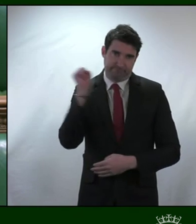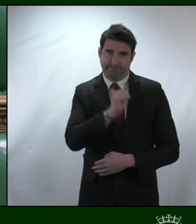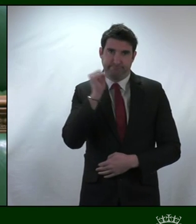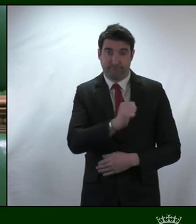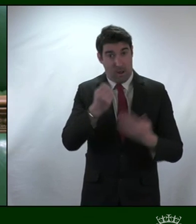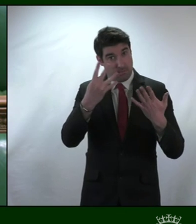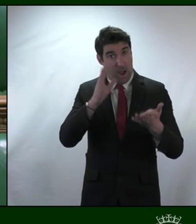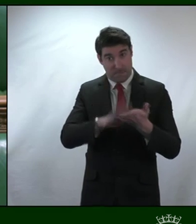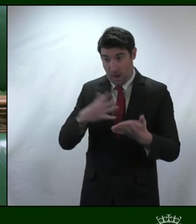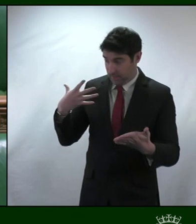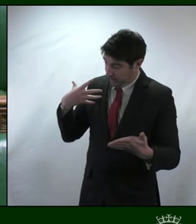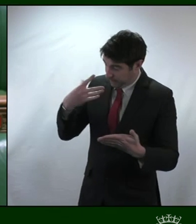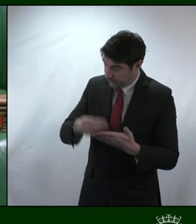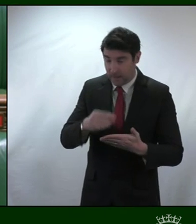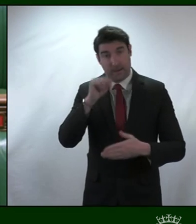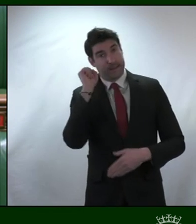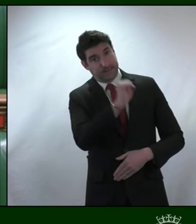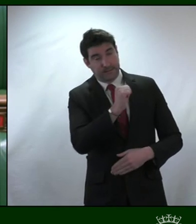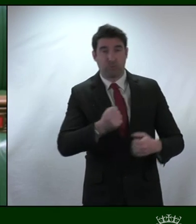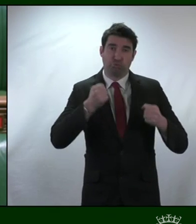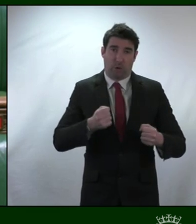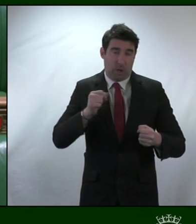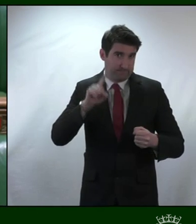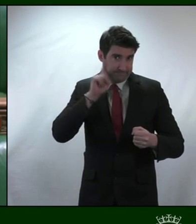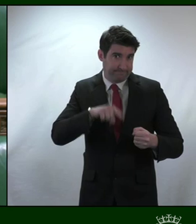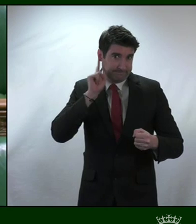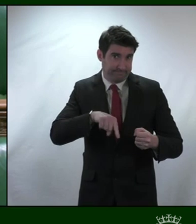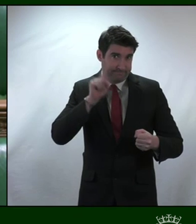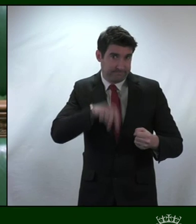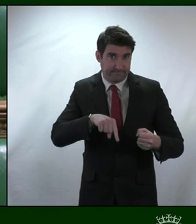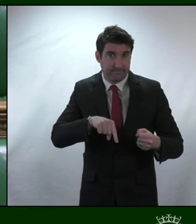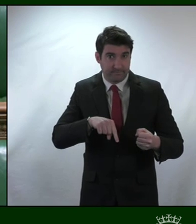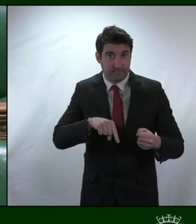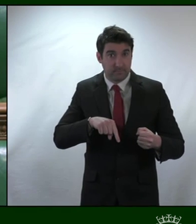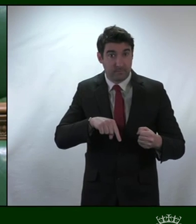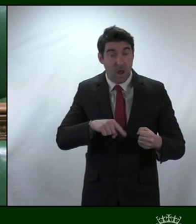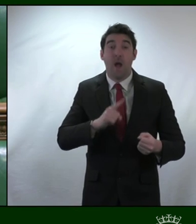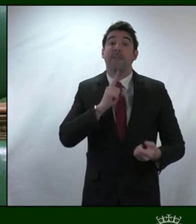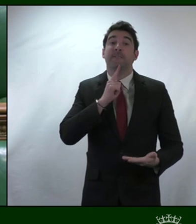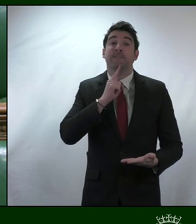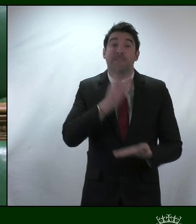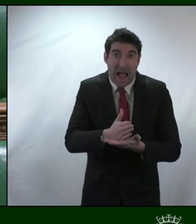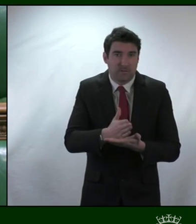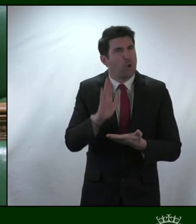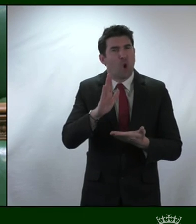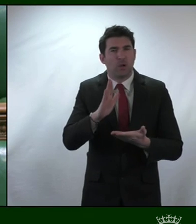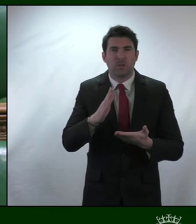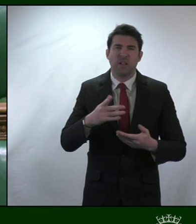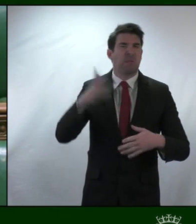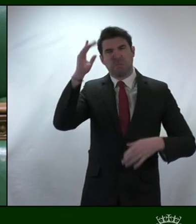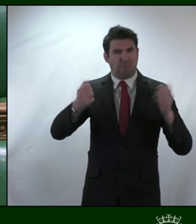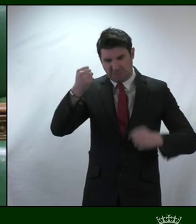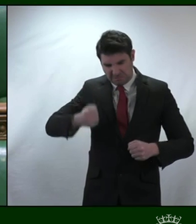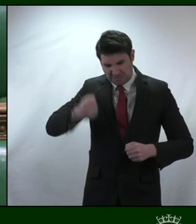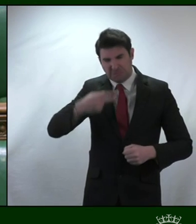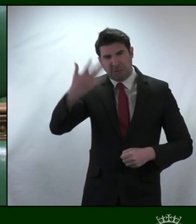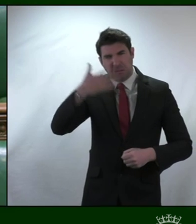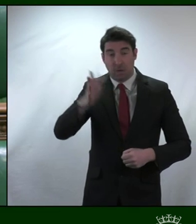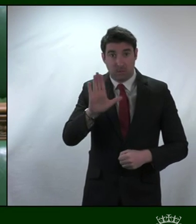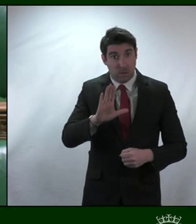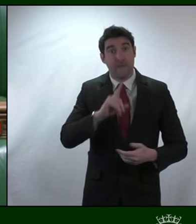Whatever the Prime Minister says, there is no escaping the brutal facts that Britain has one of the highest numbers of covid deaths in Europe and the worst economic damage.